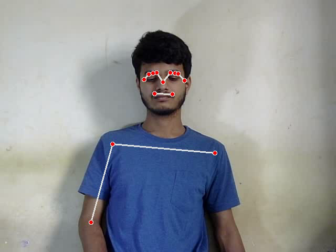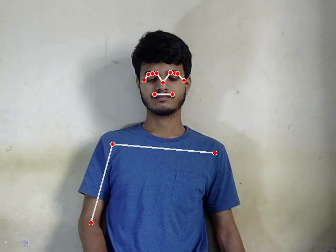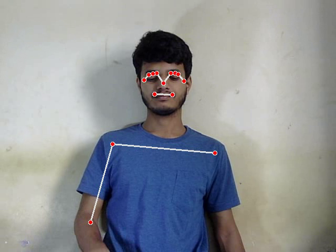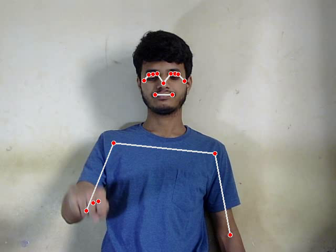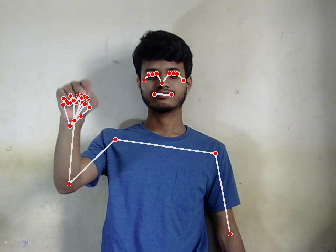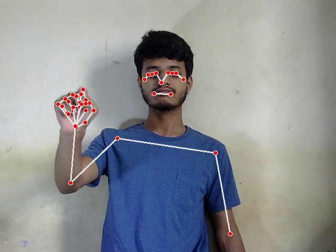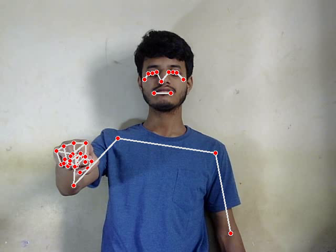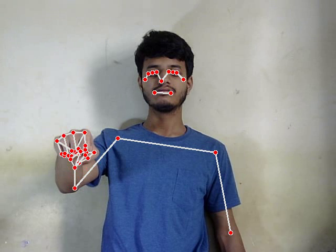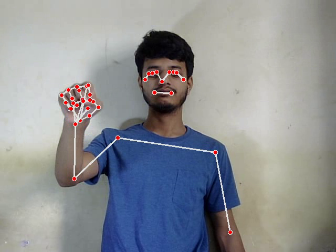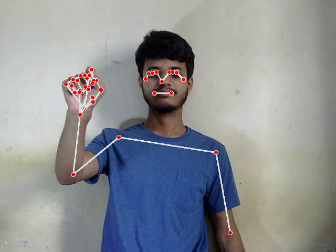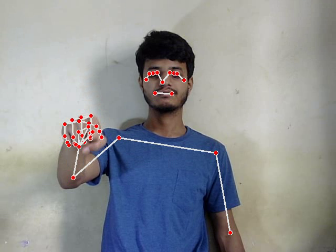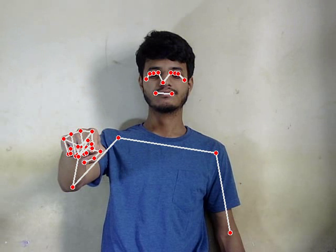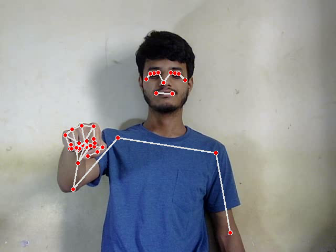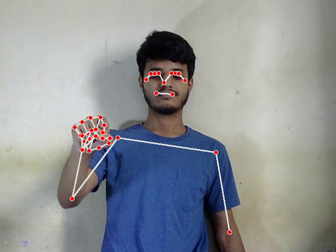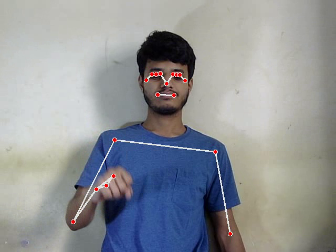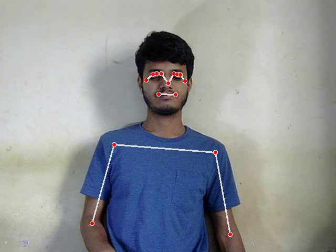yes